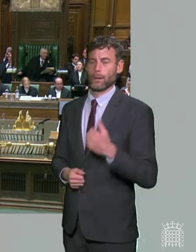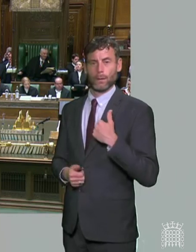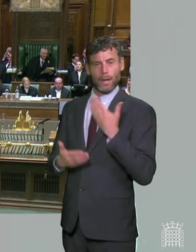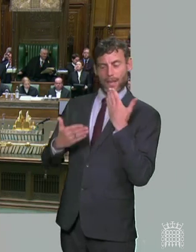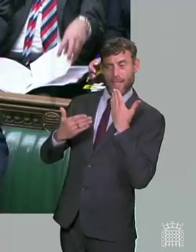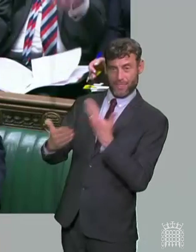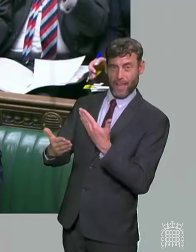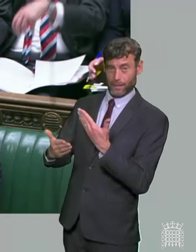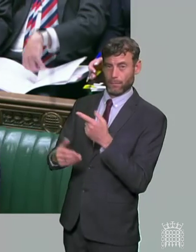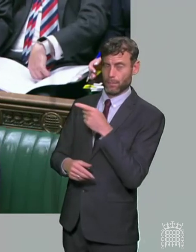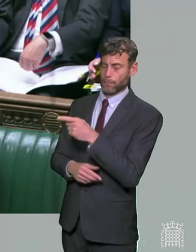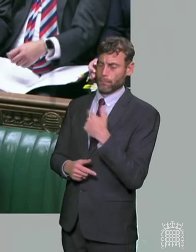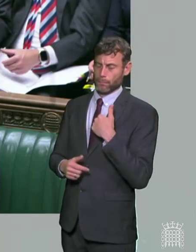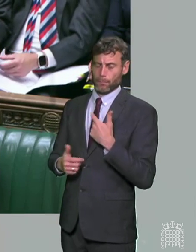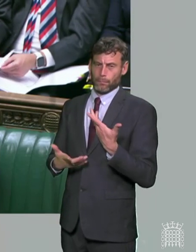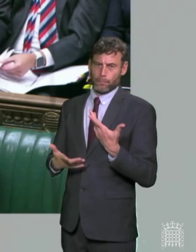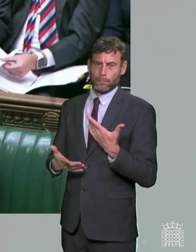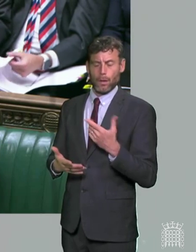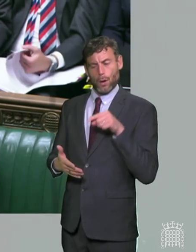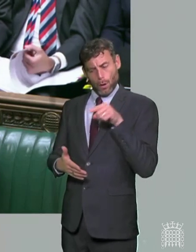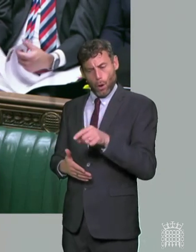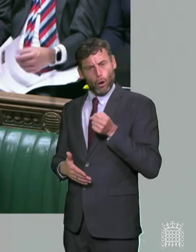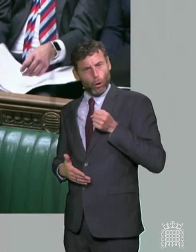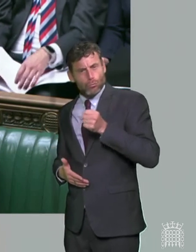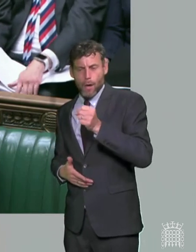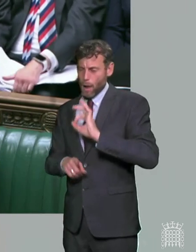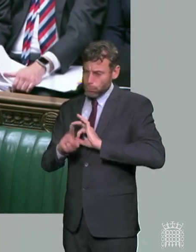Listen, I am a great enthusiast for this project.